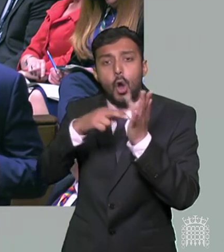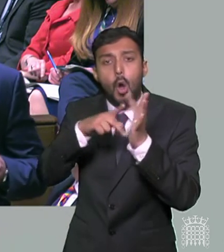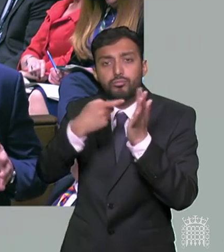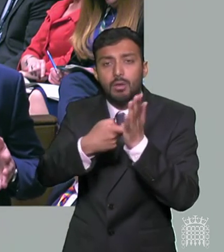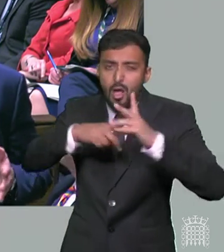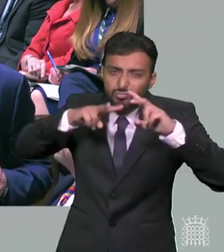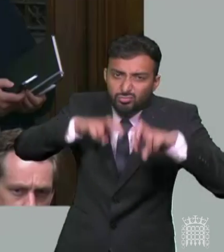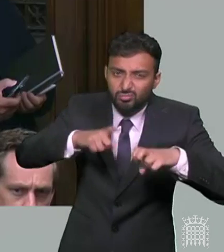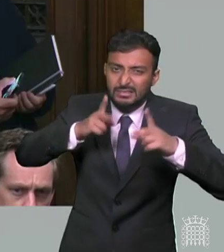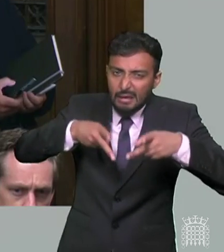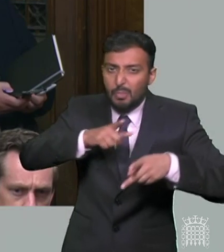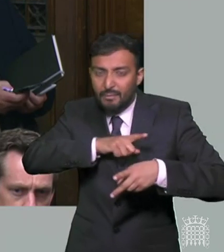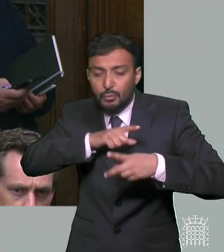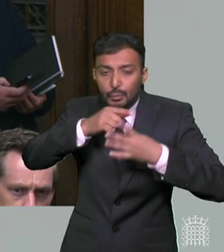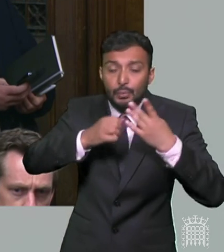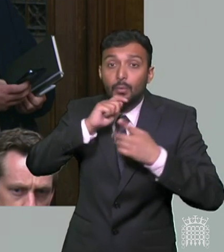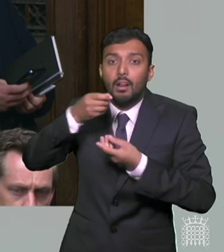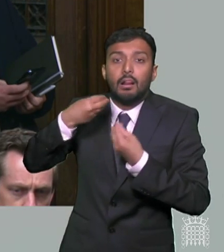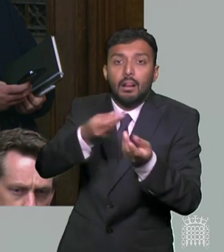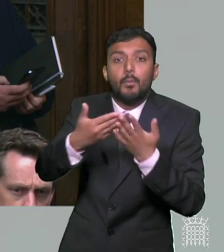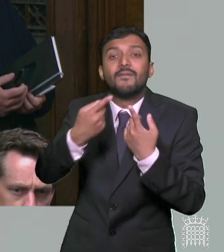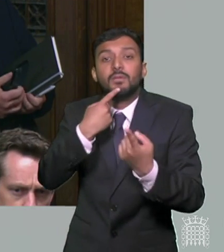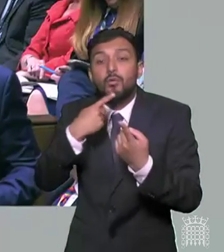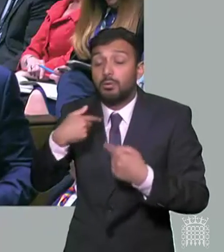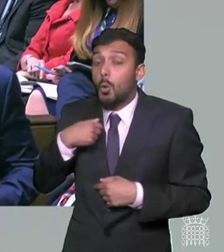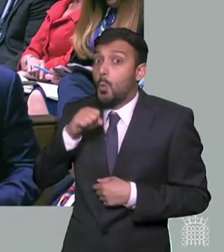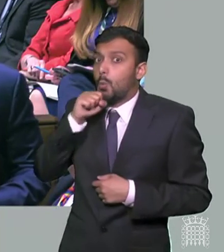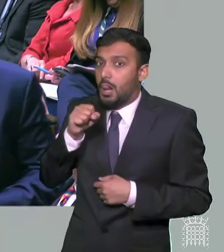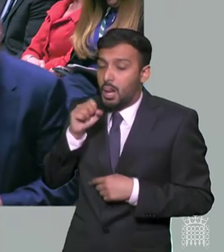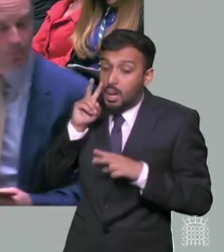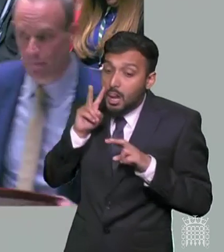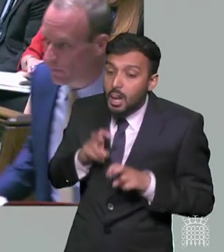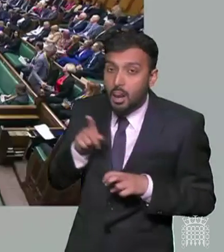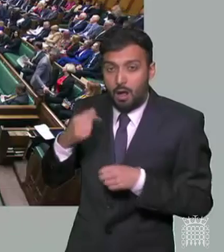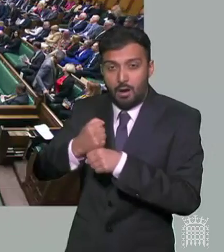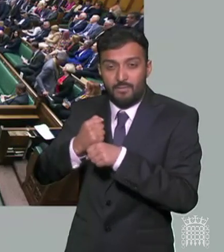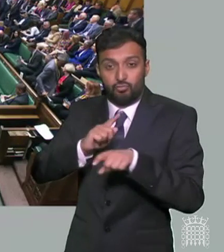I have looked at that personally, and we will publish the Government’s response to the consultation shortly.